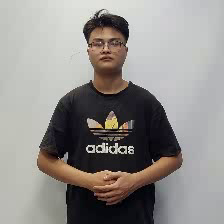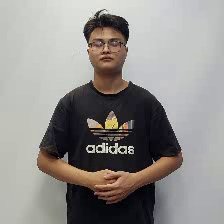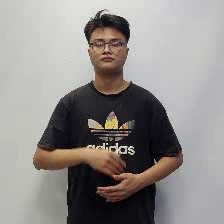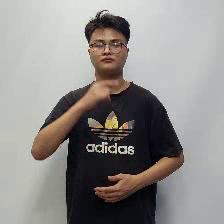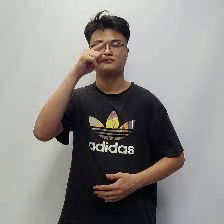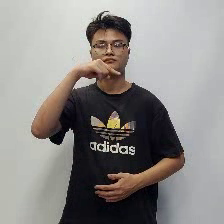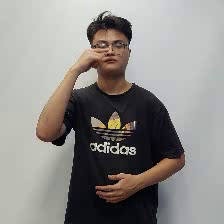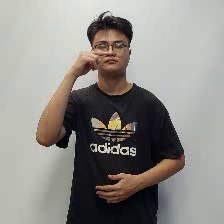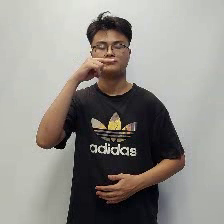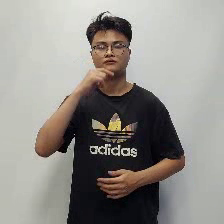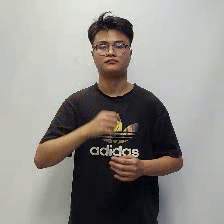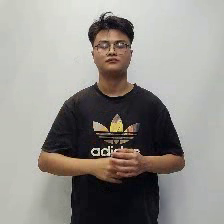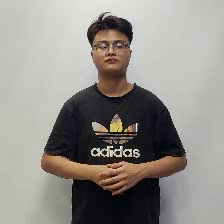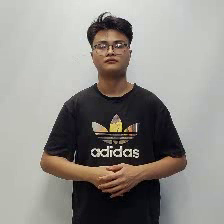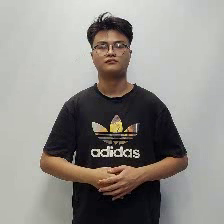Nói